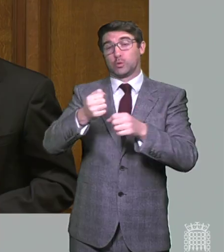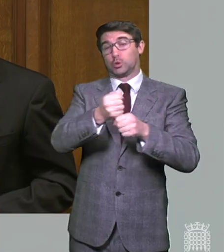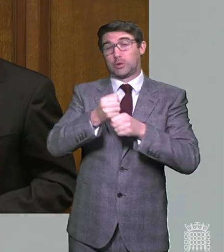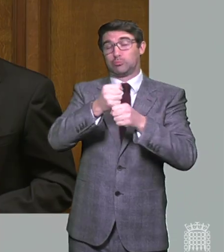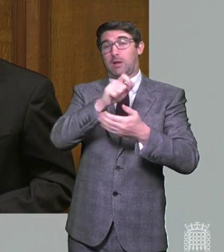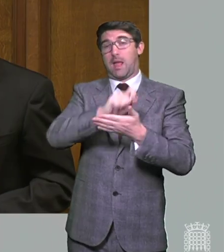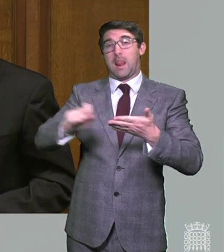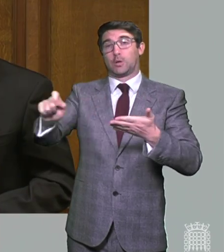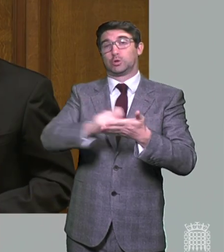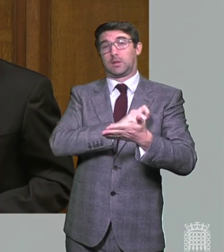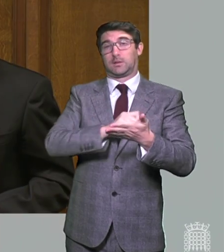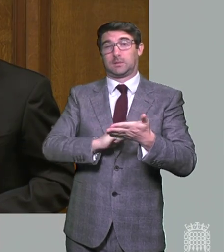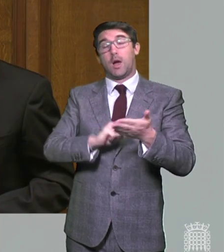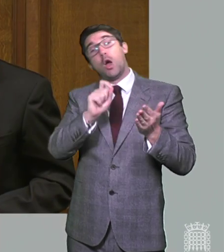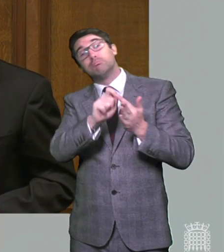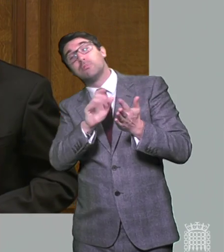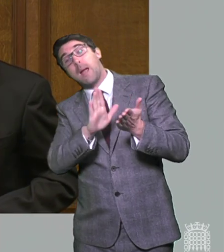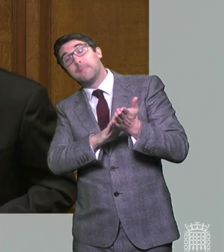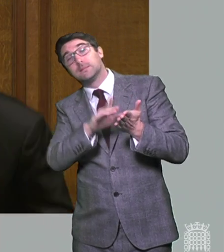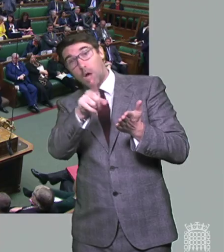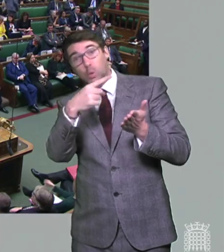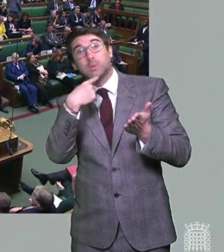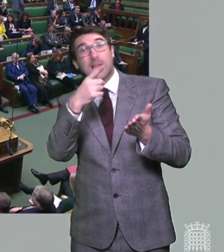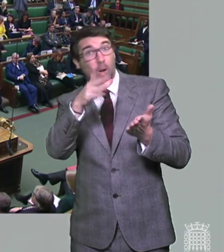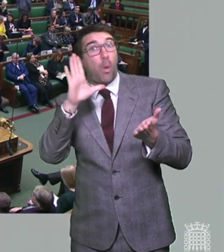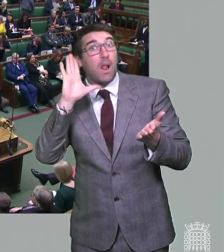The Prime Minister claims that she is listening mode; will she give way to the public?